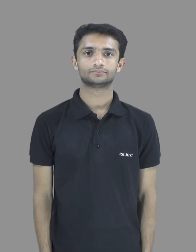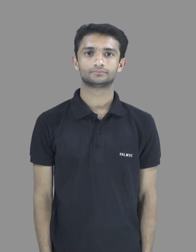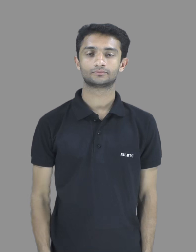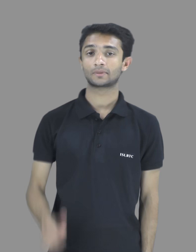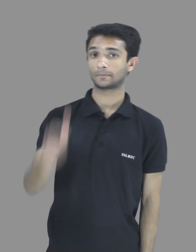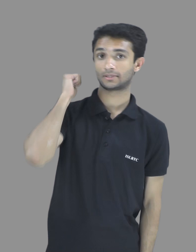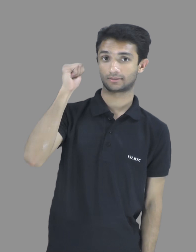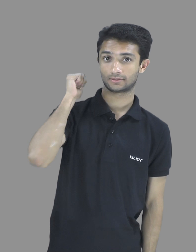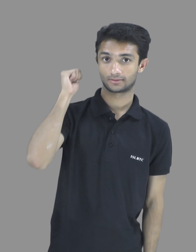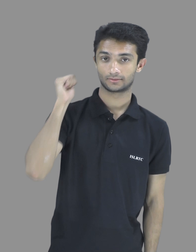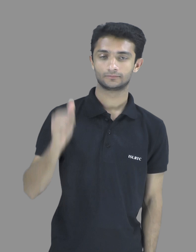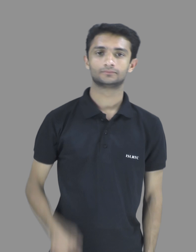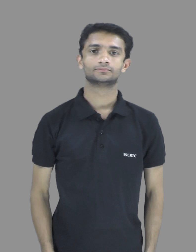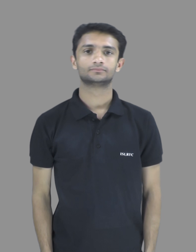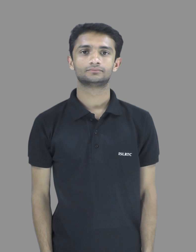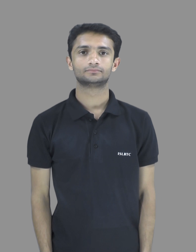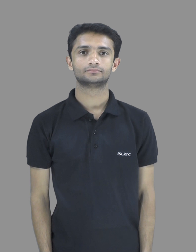Back Behind